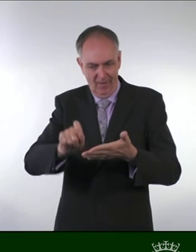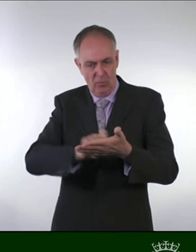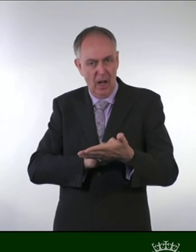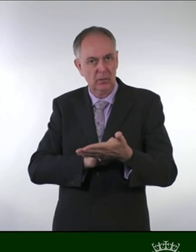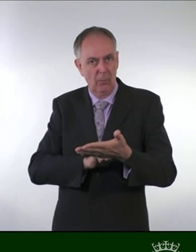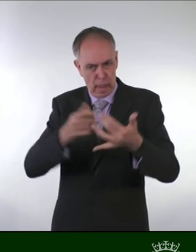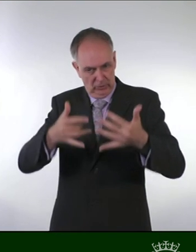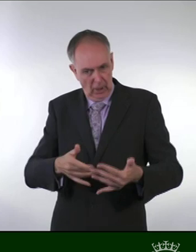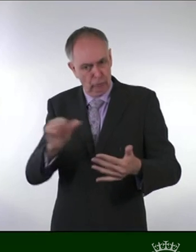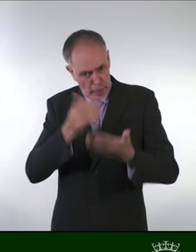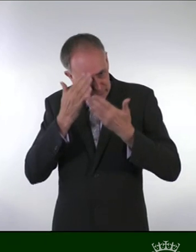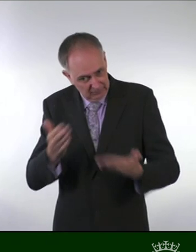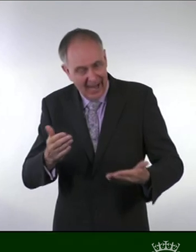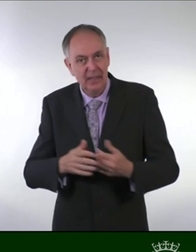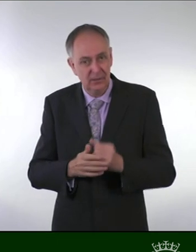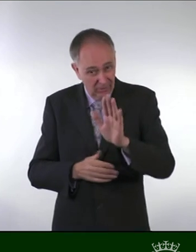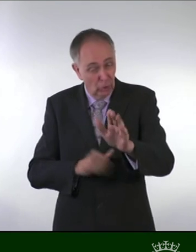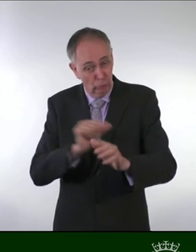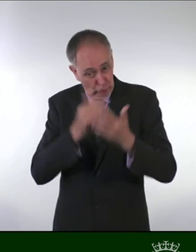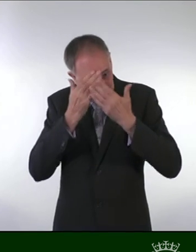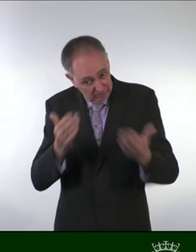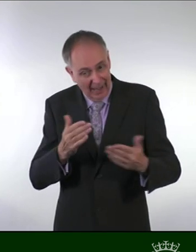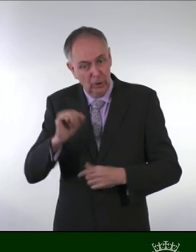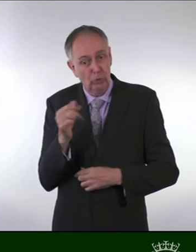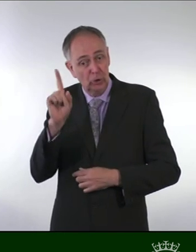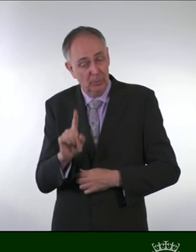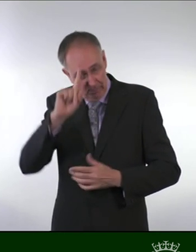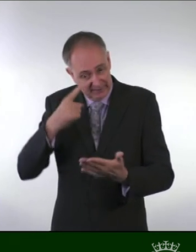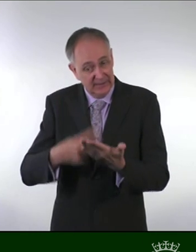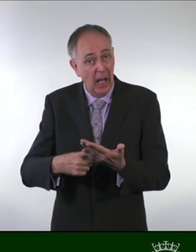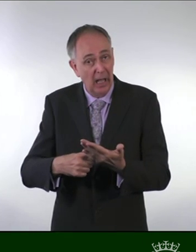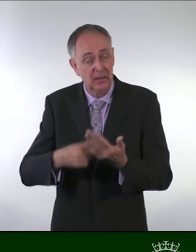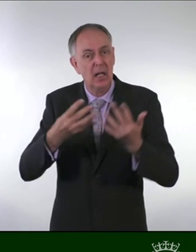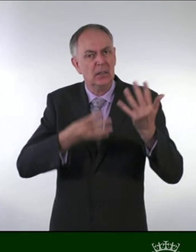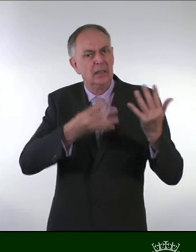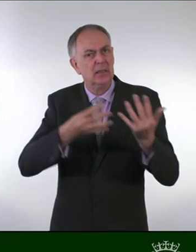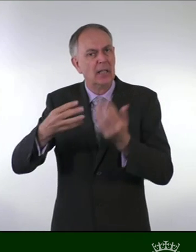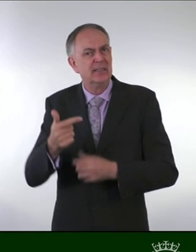He should respect the decision taken by the Scottish people in 1997.